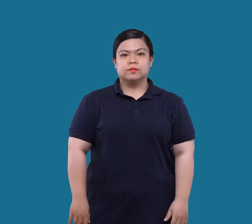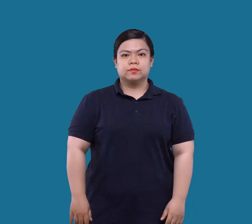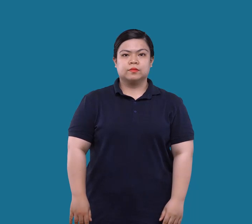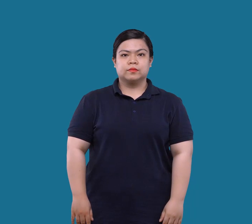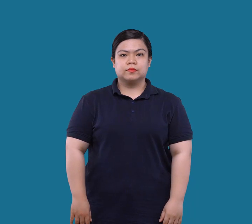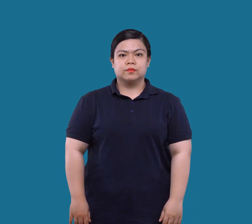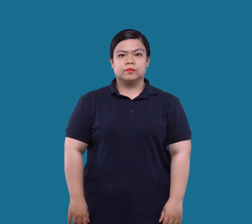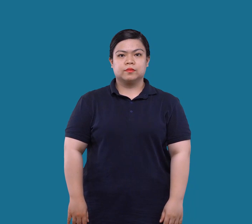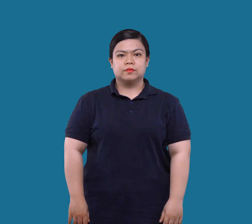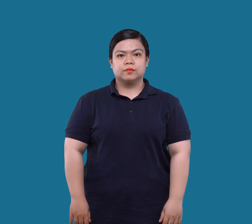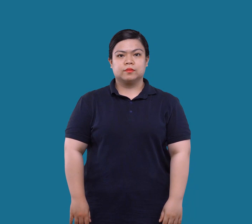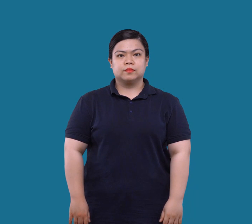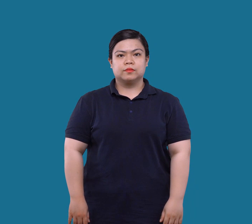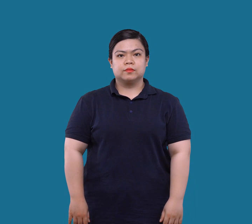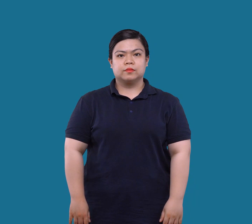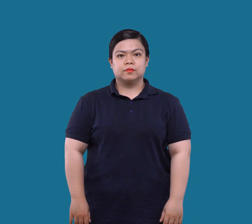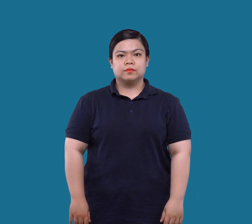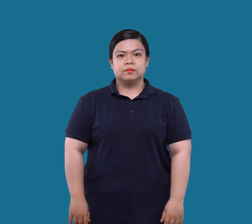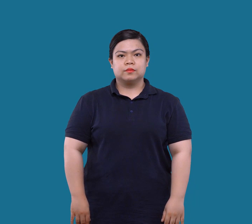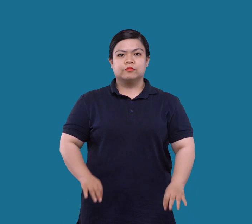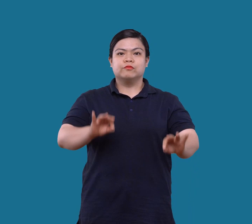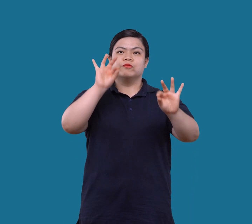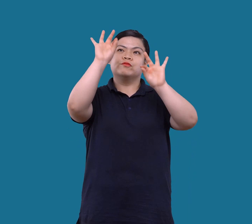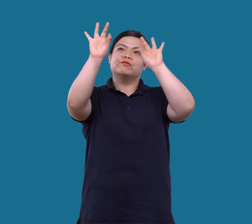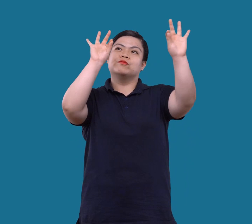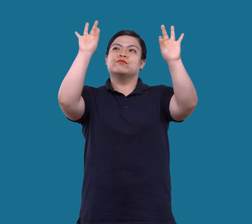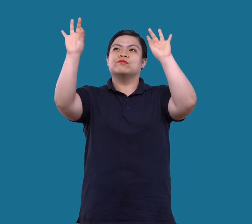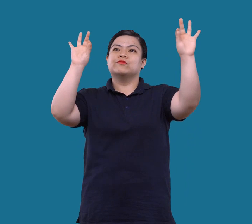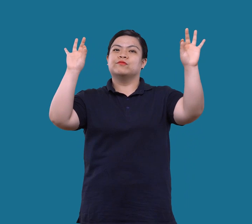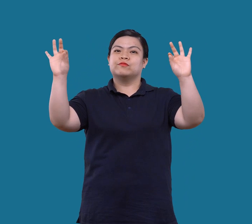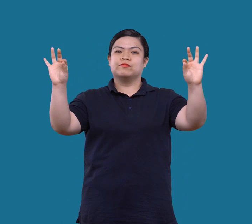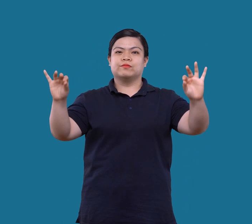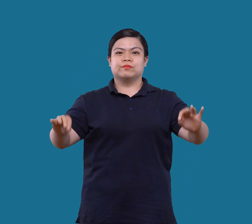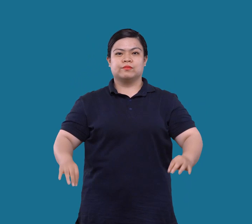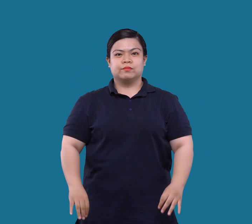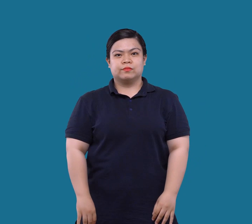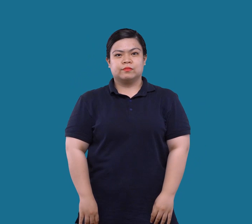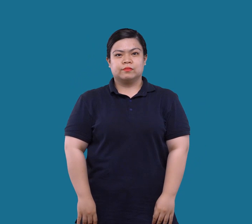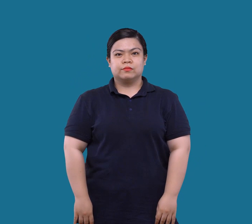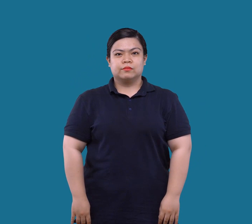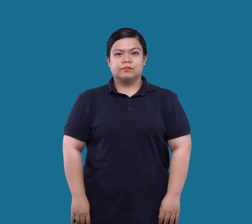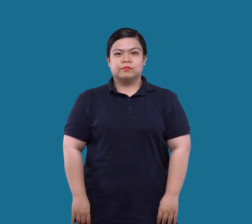trang trí